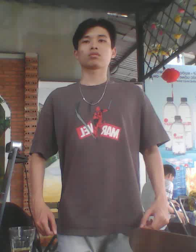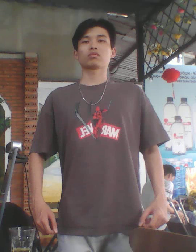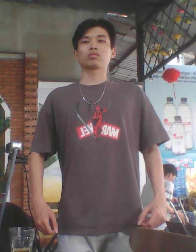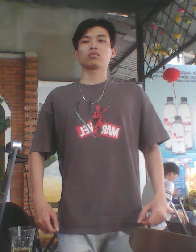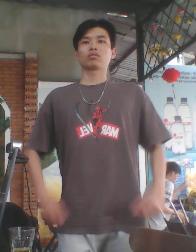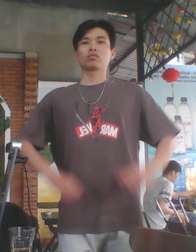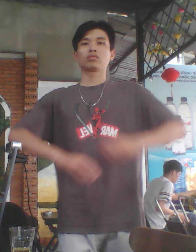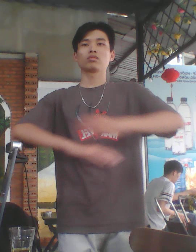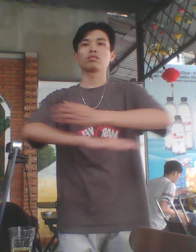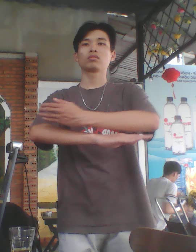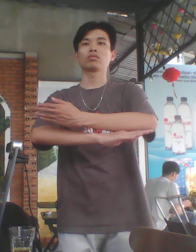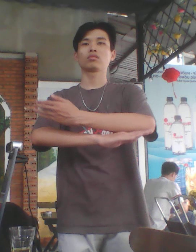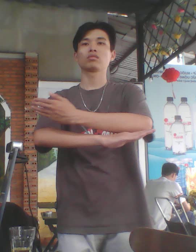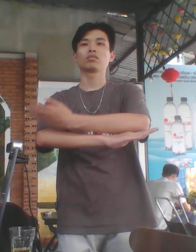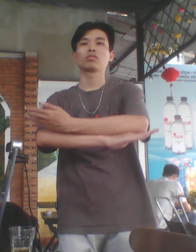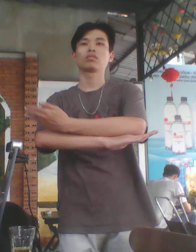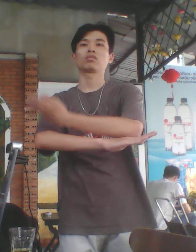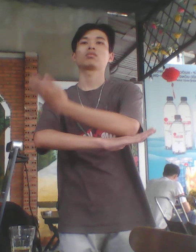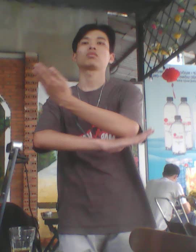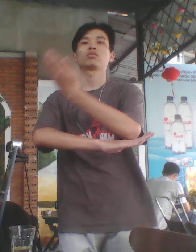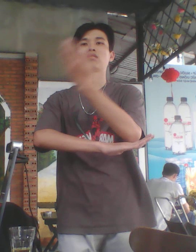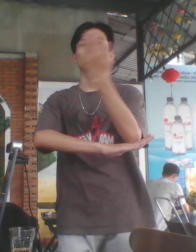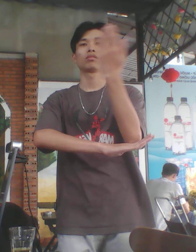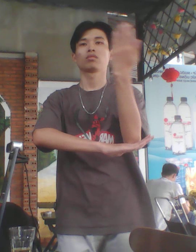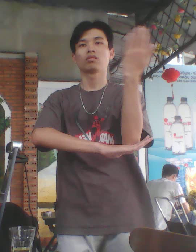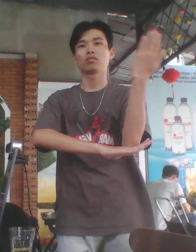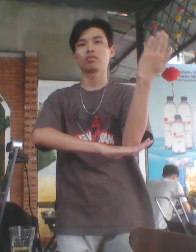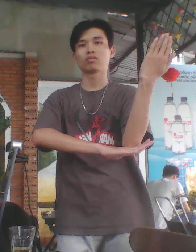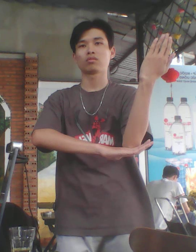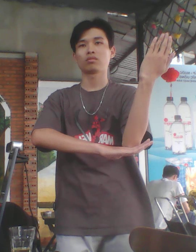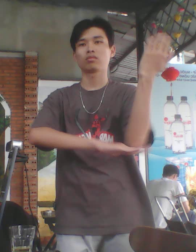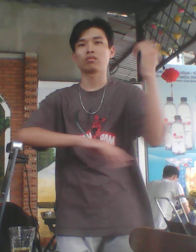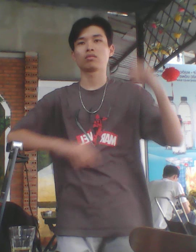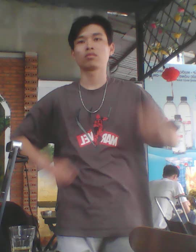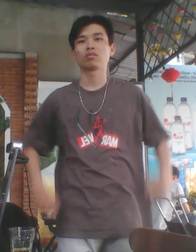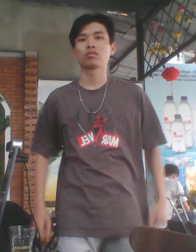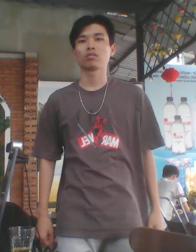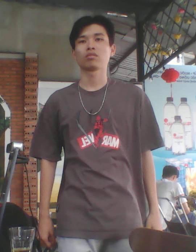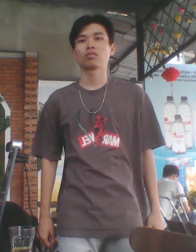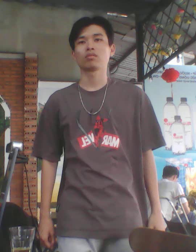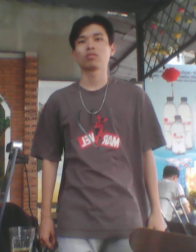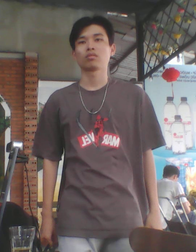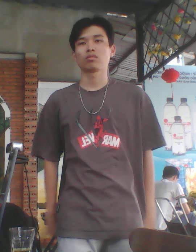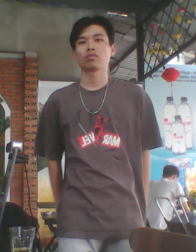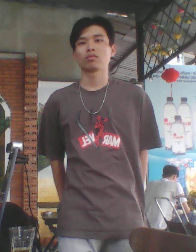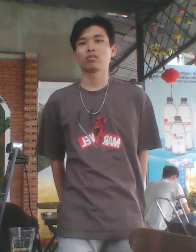buổi sáng